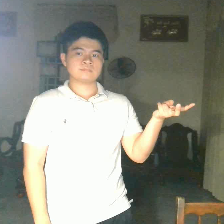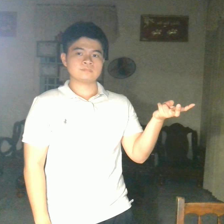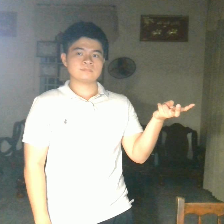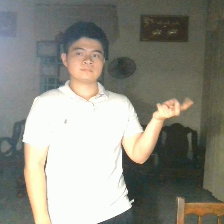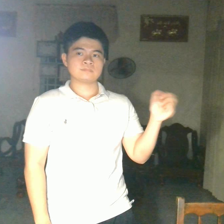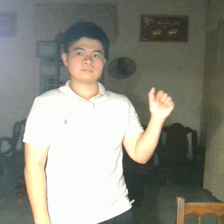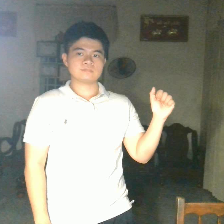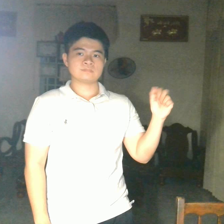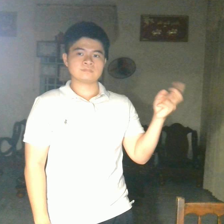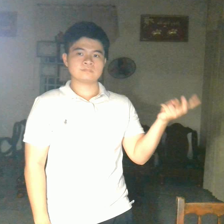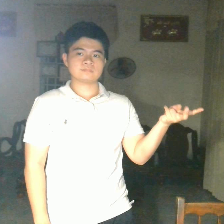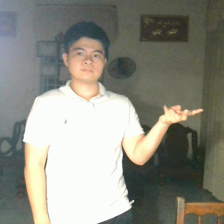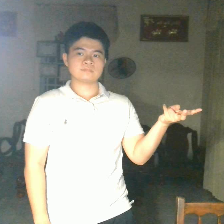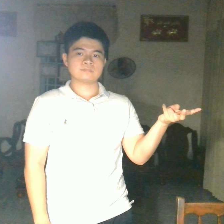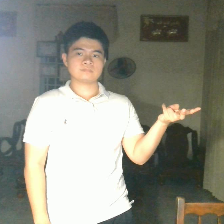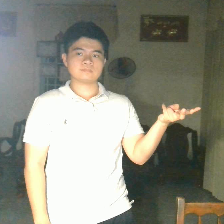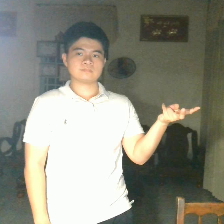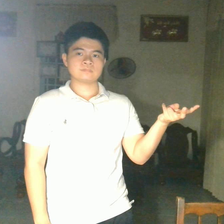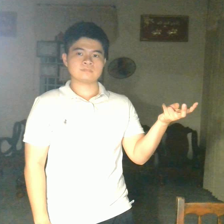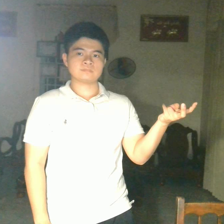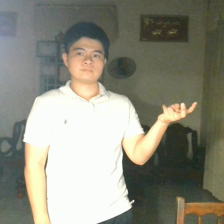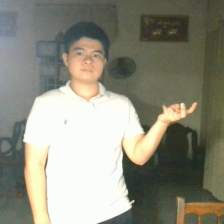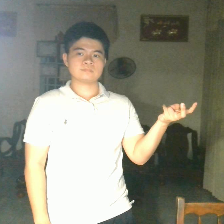ă